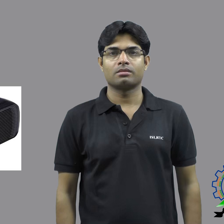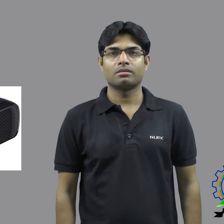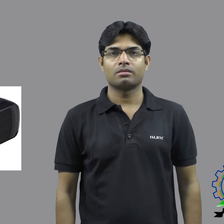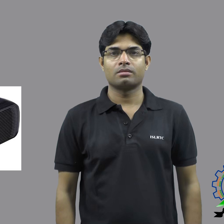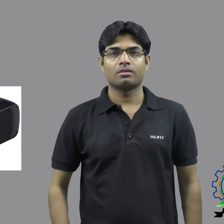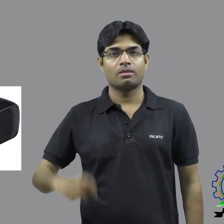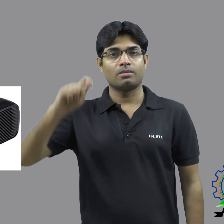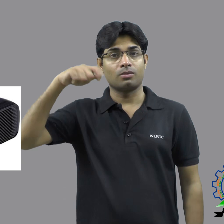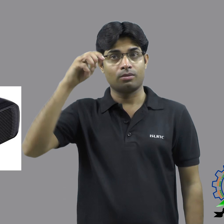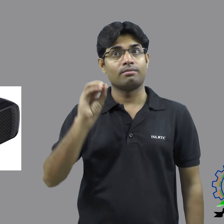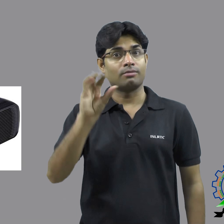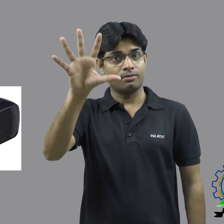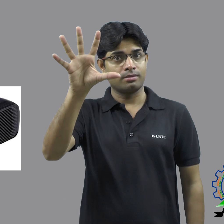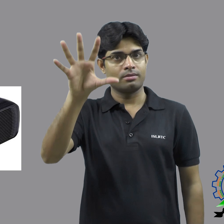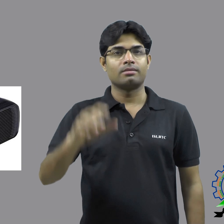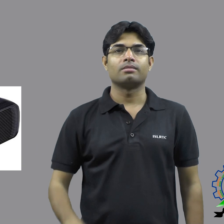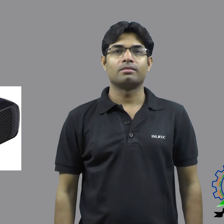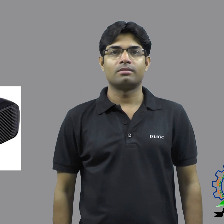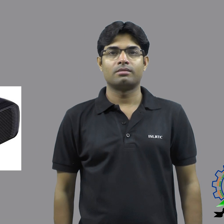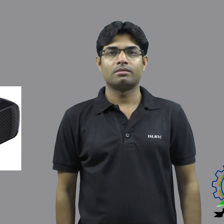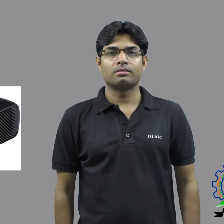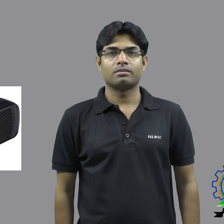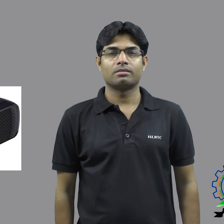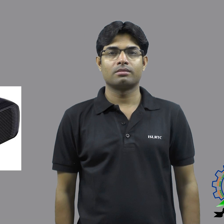Projector